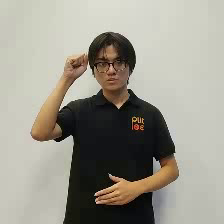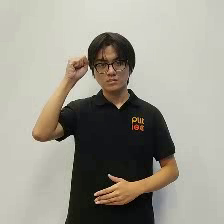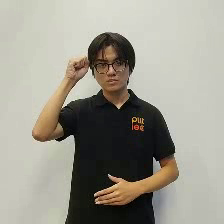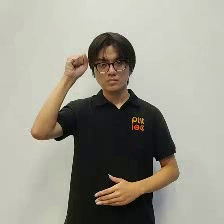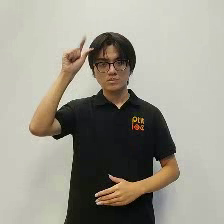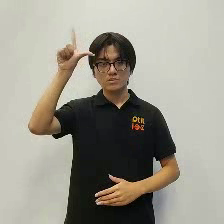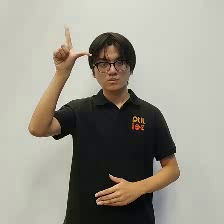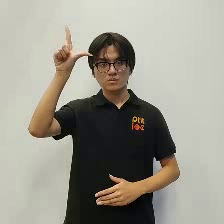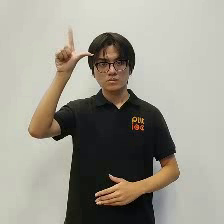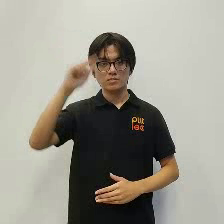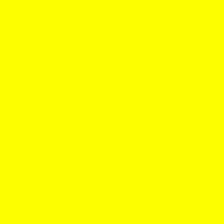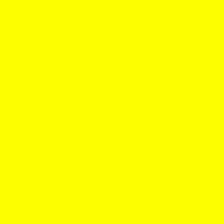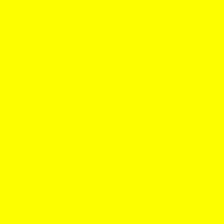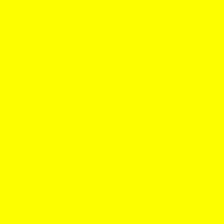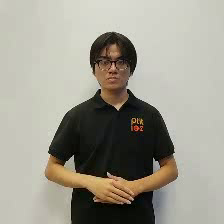Thức dậy